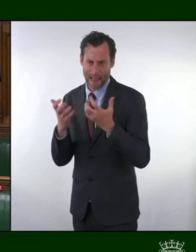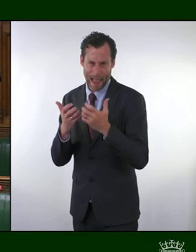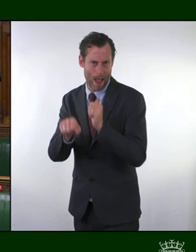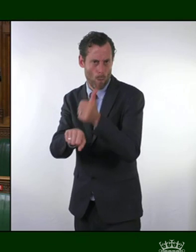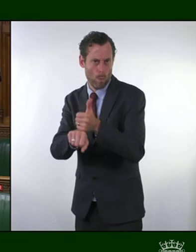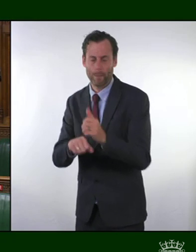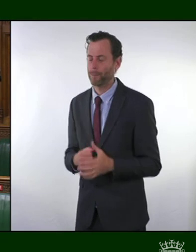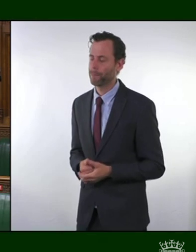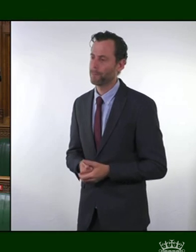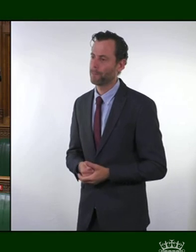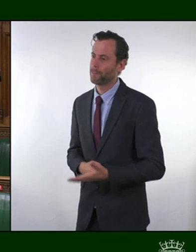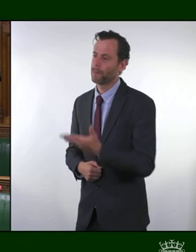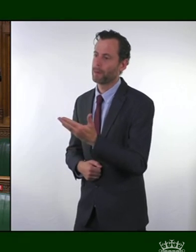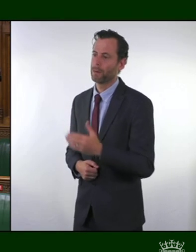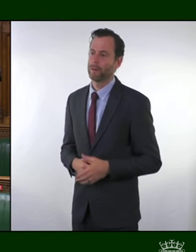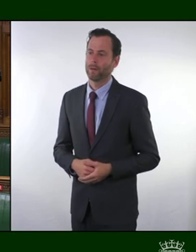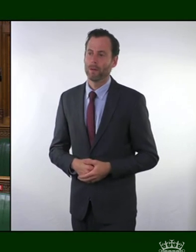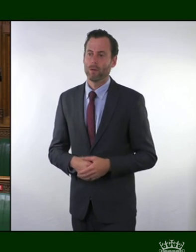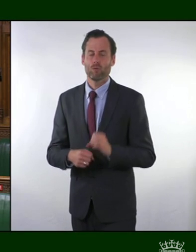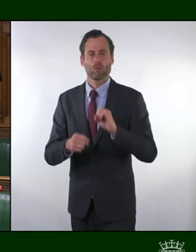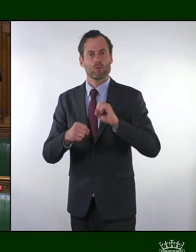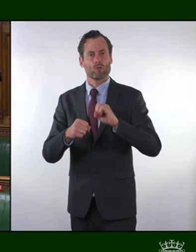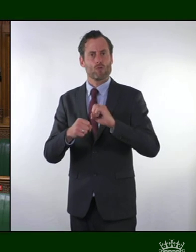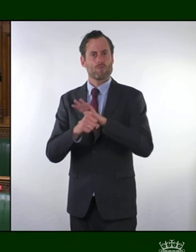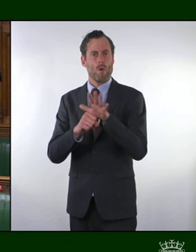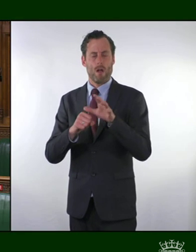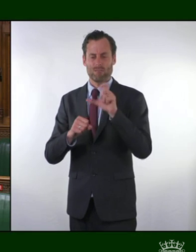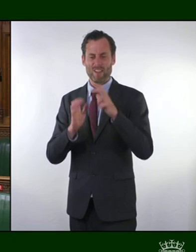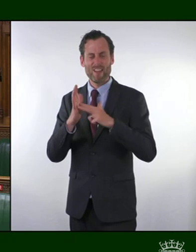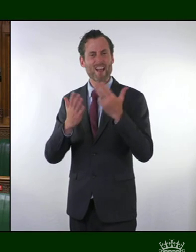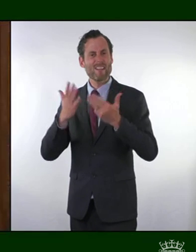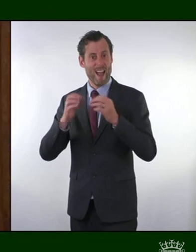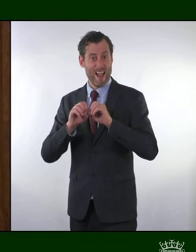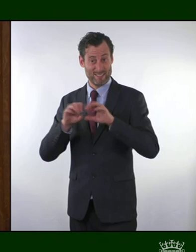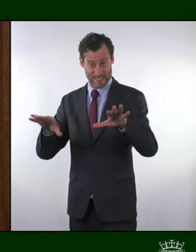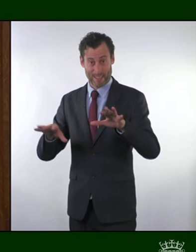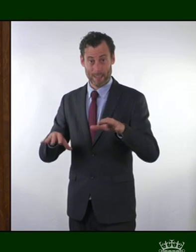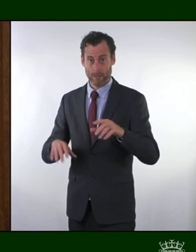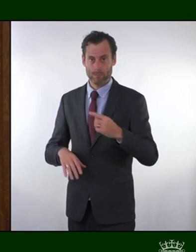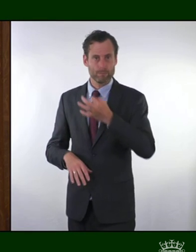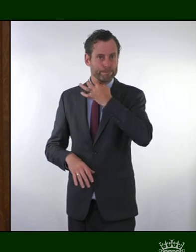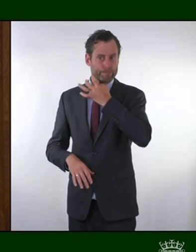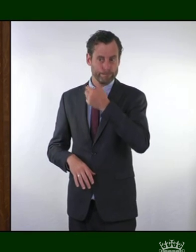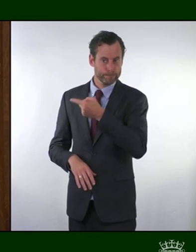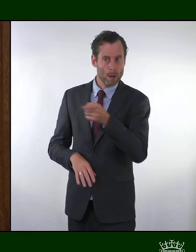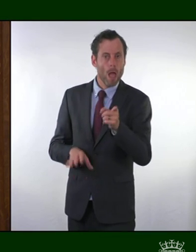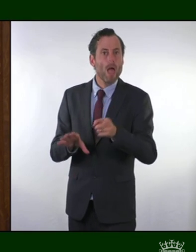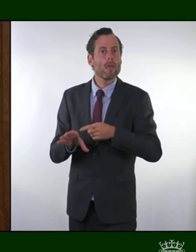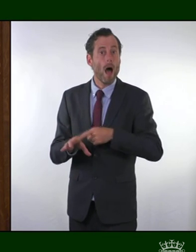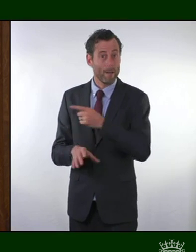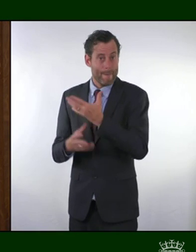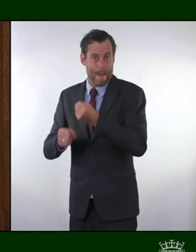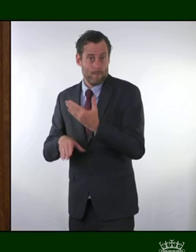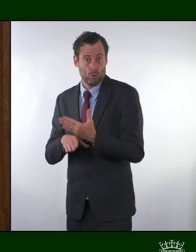The coronavirus has hit young people in work and those about to enter the jobs market particularly hard.